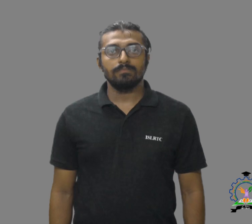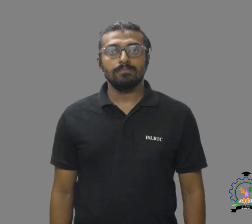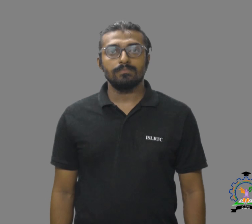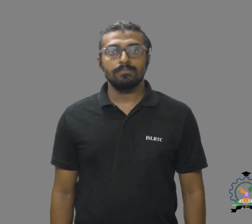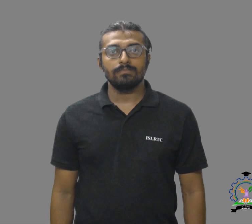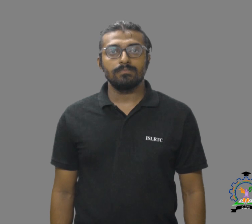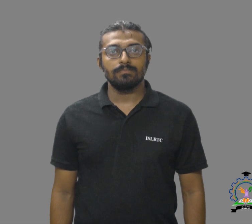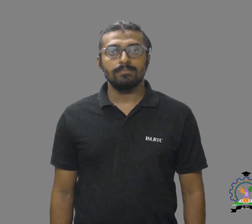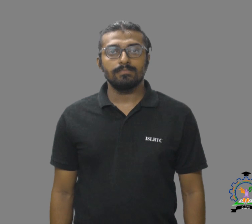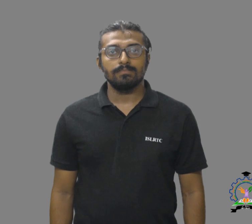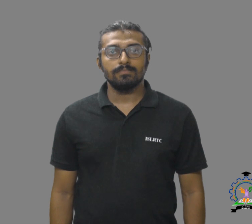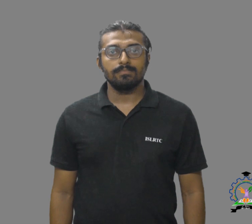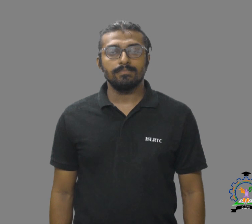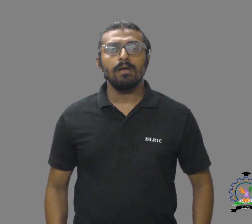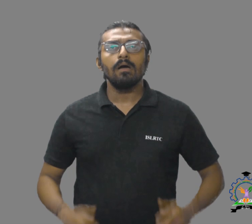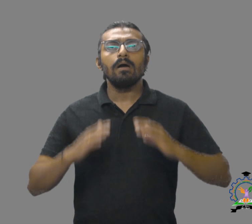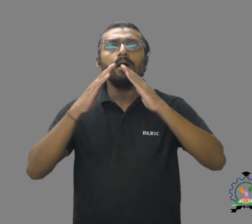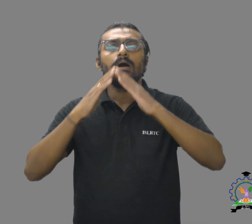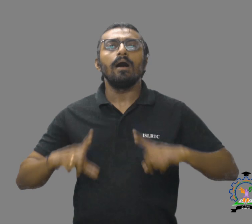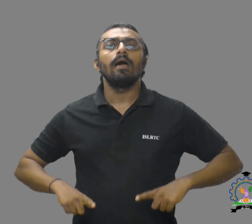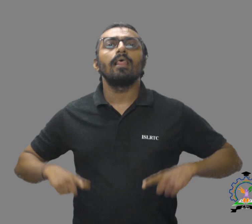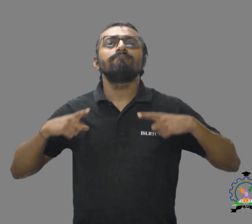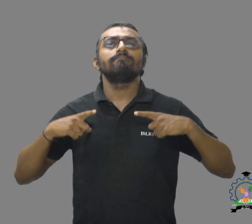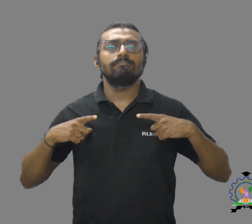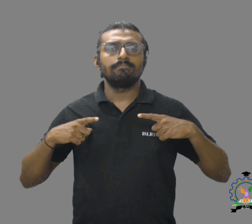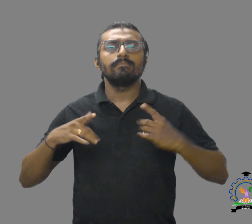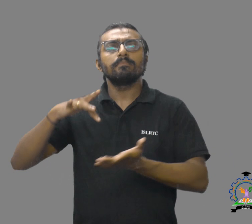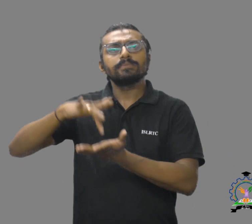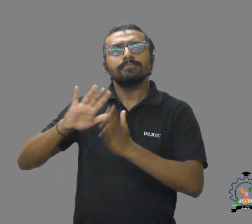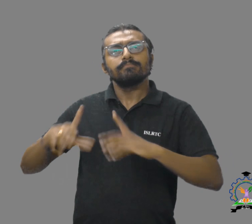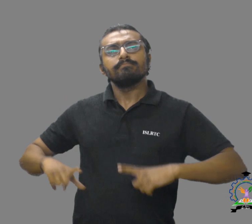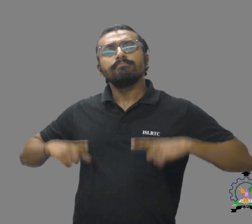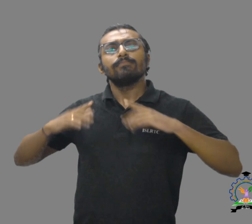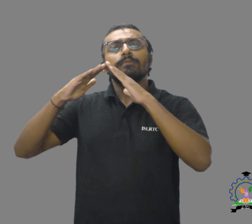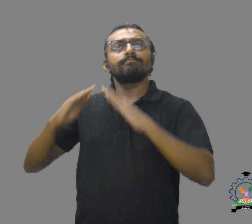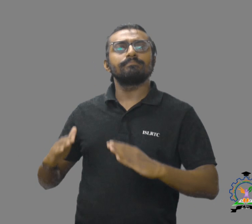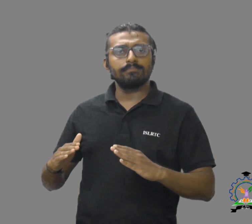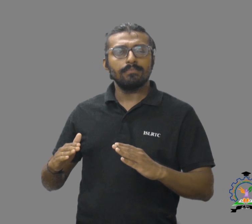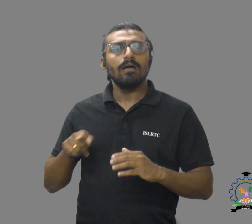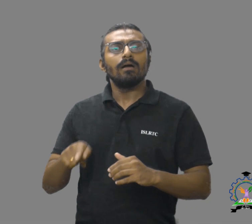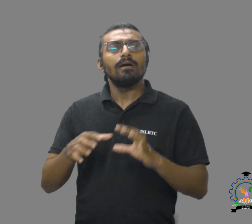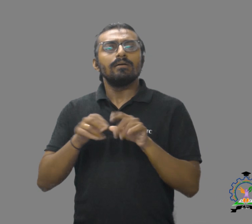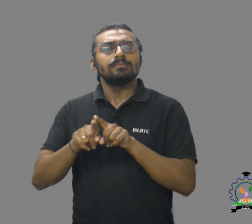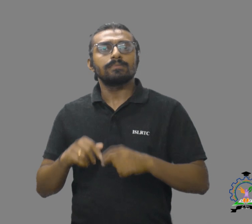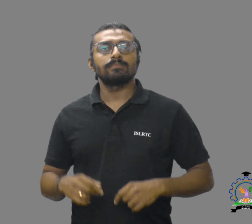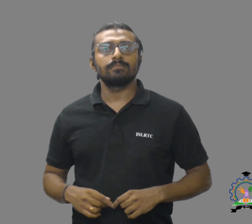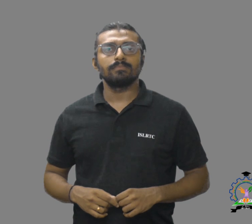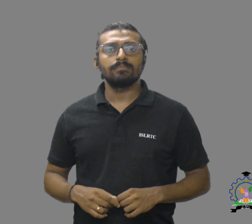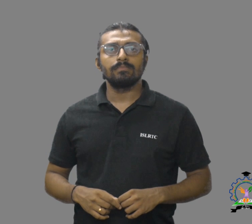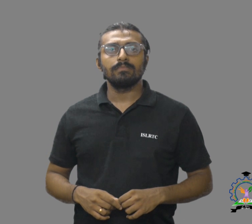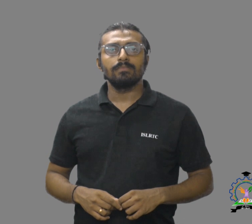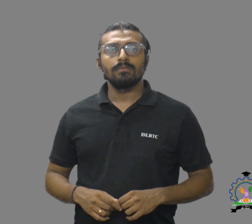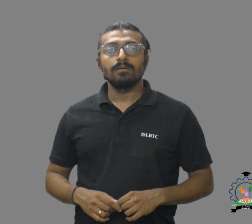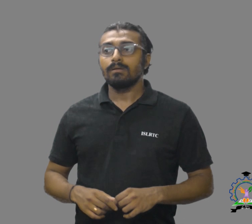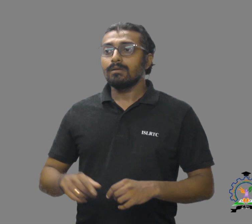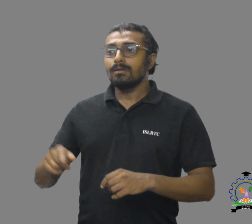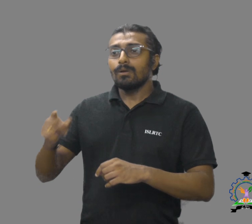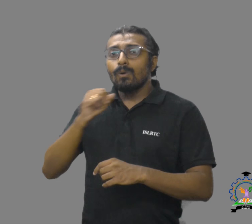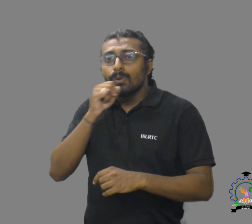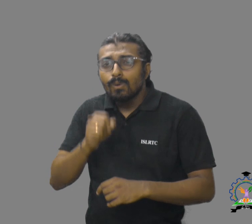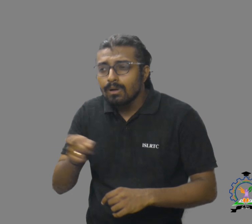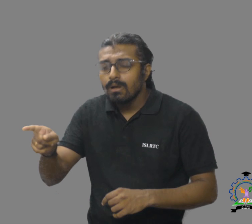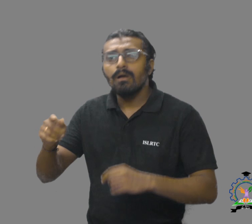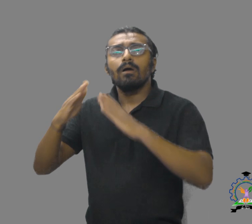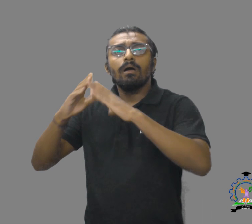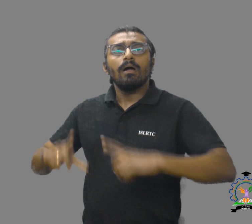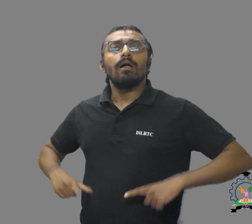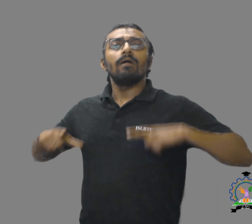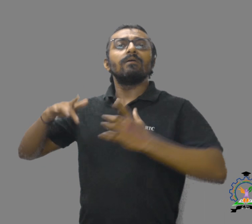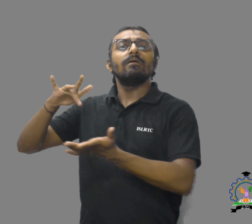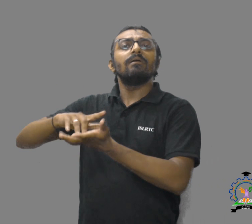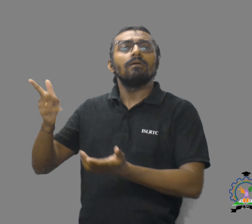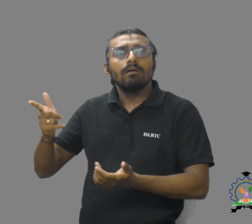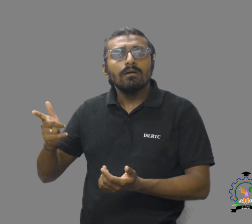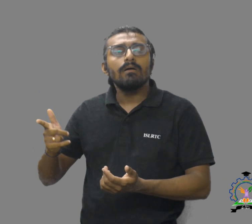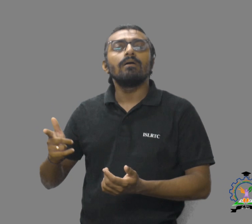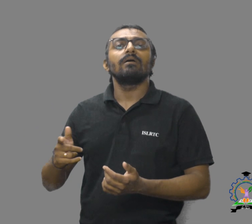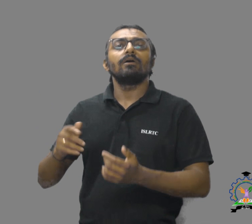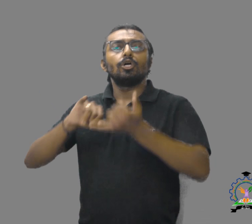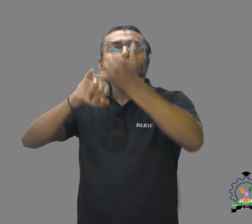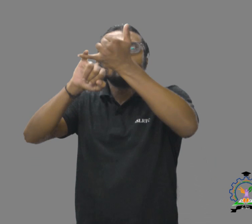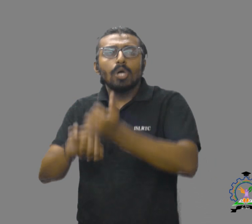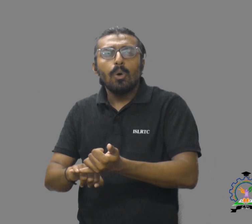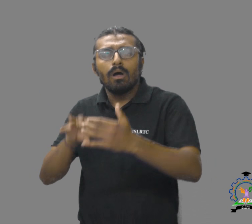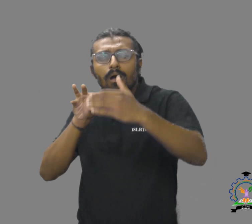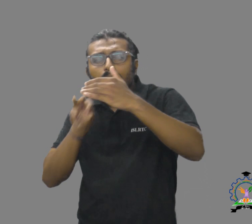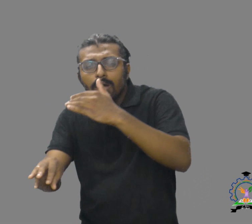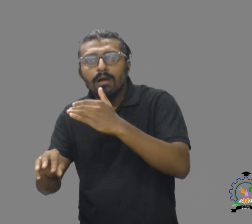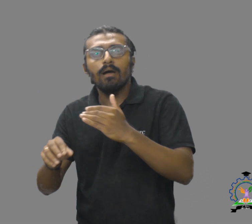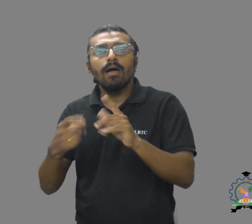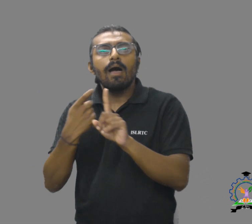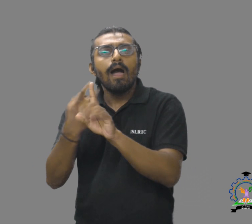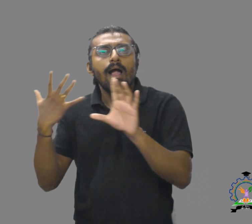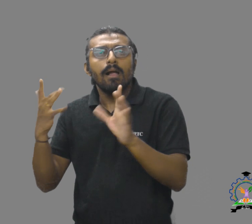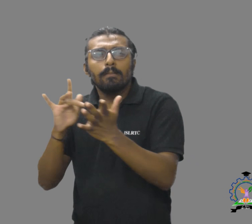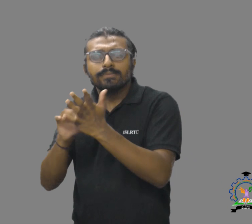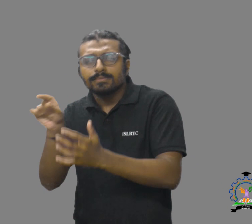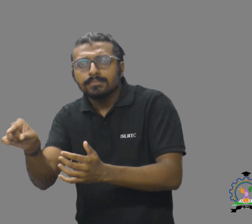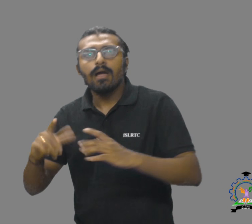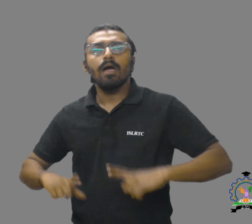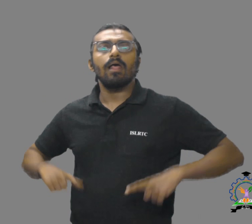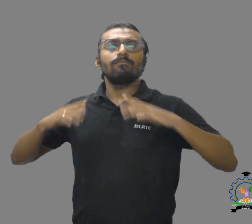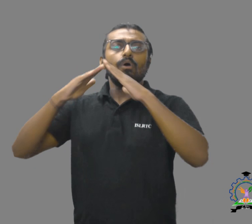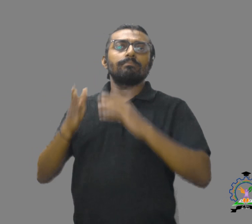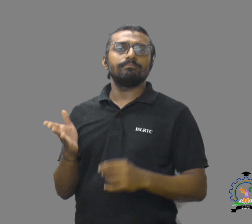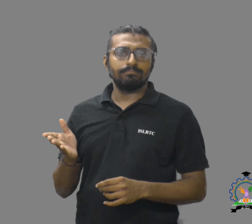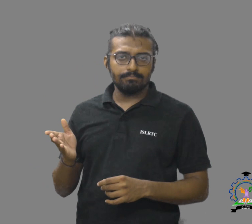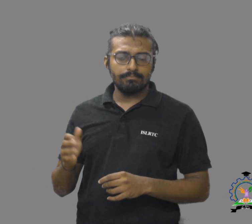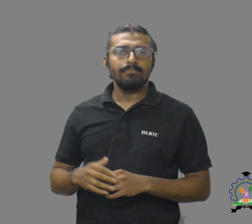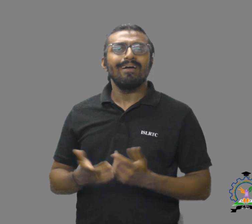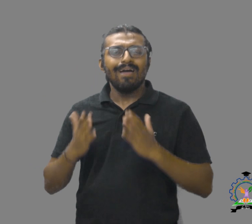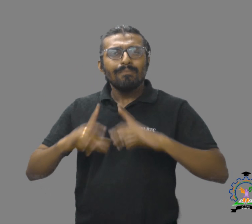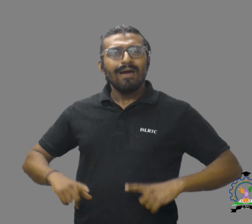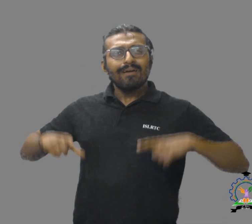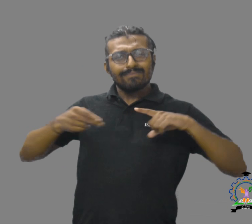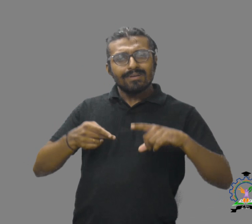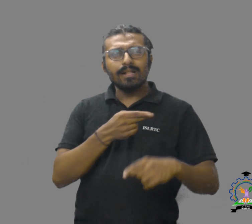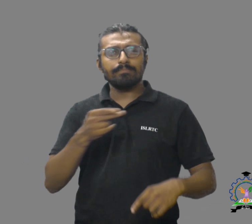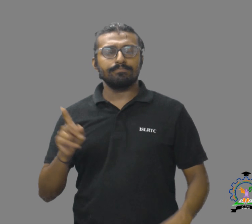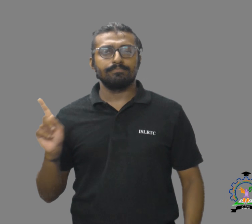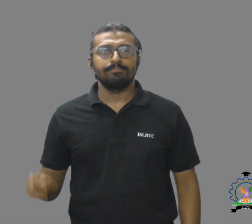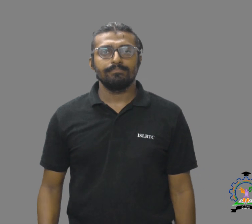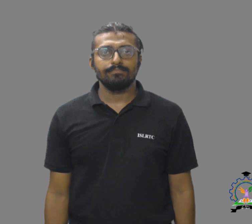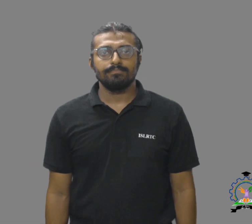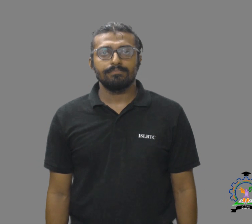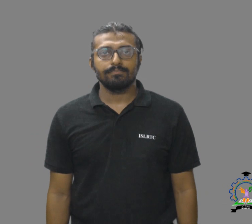Reside